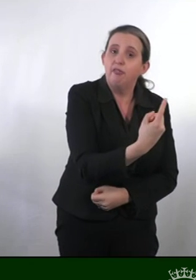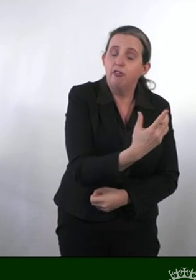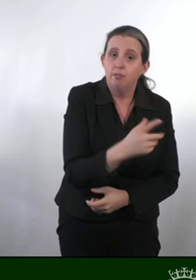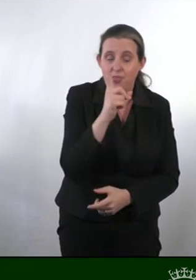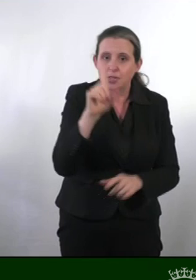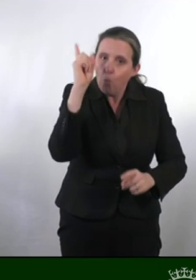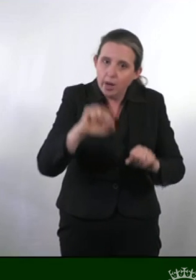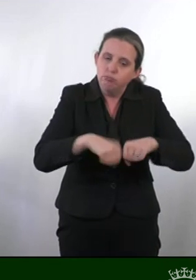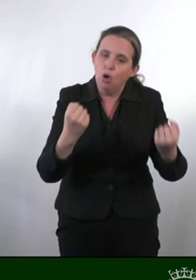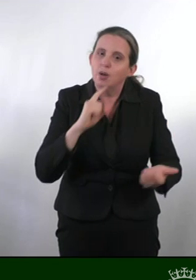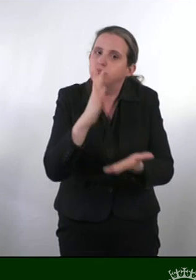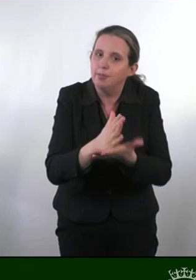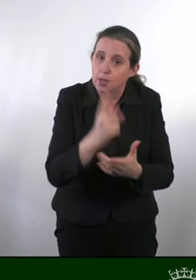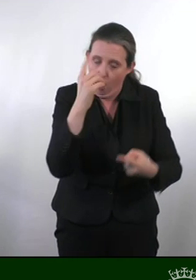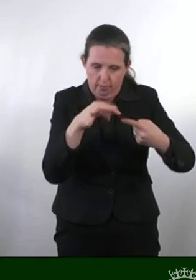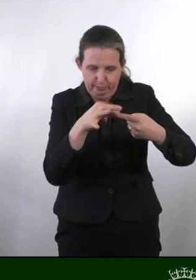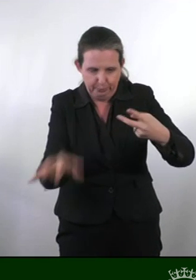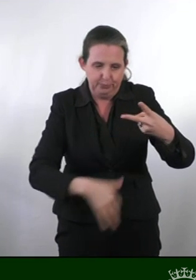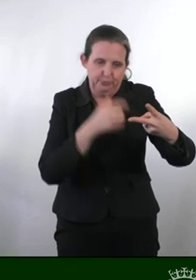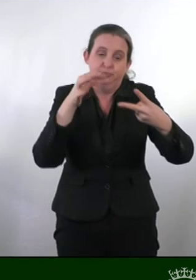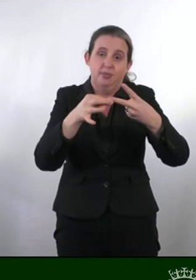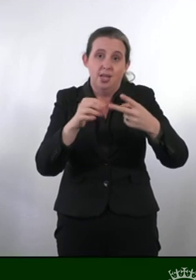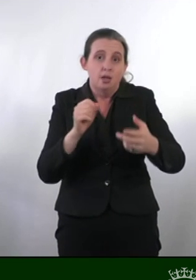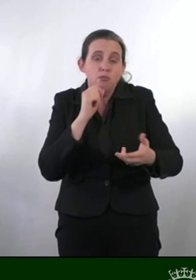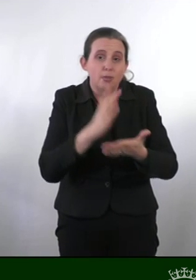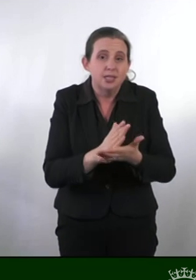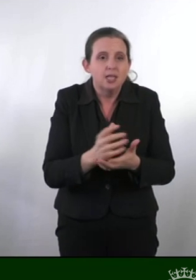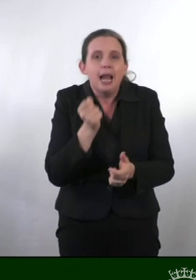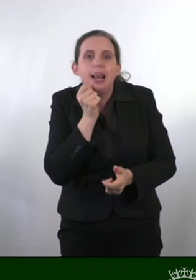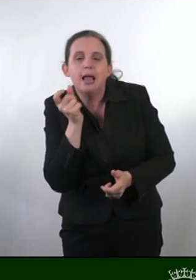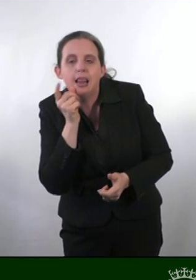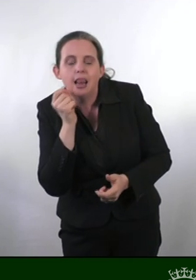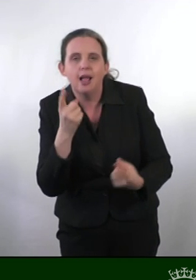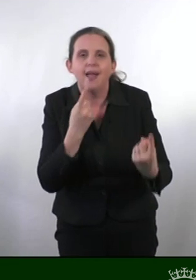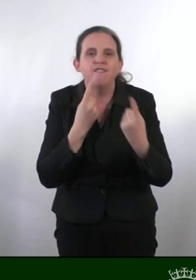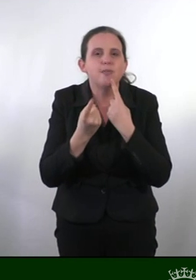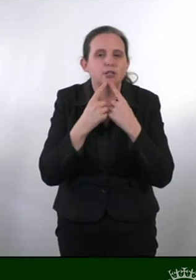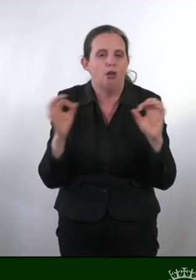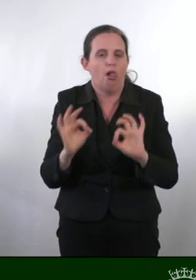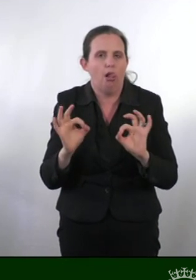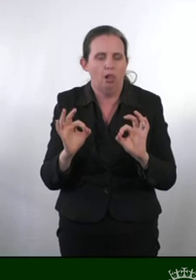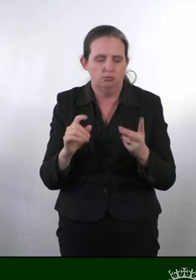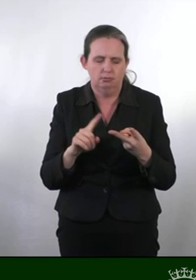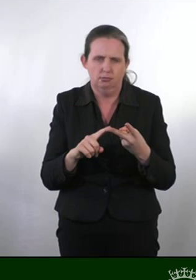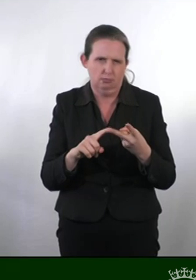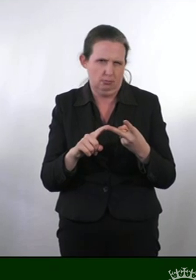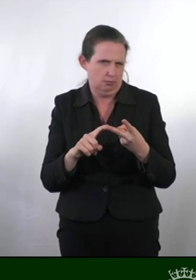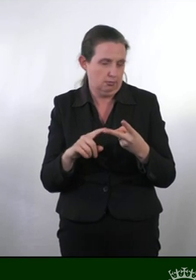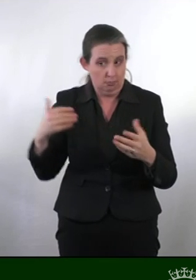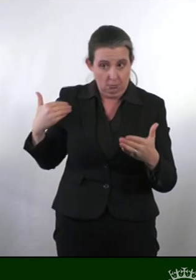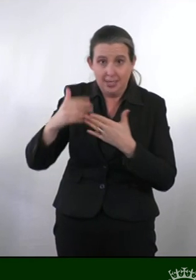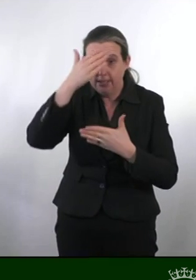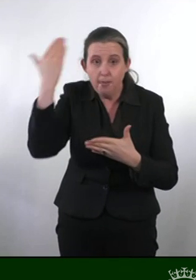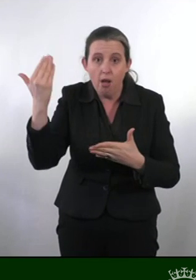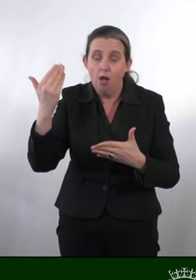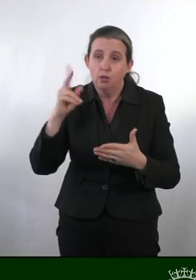On to the next: no leaking. Over the summer, we saw repeated leaks about which areas would go into restrictions.